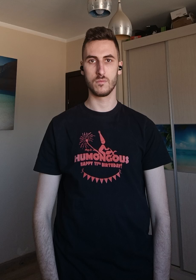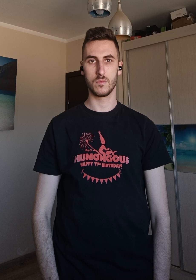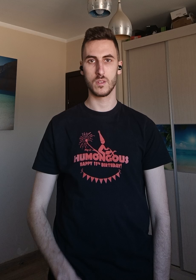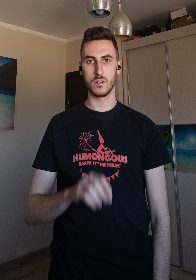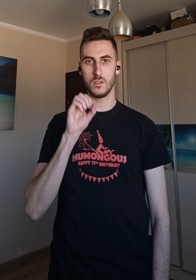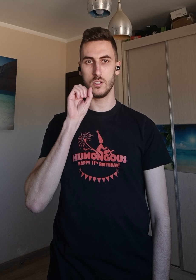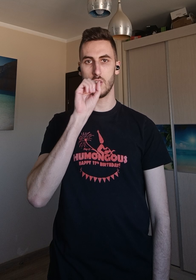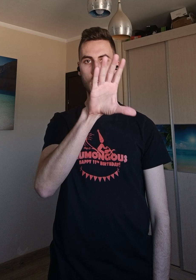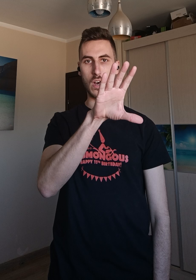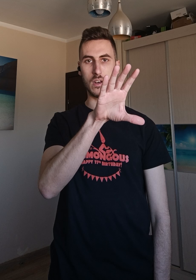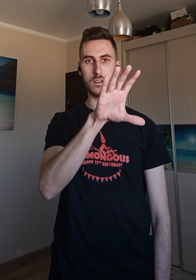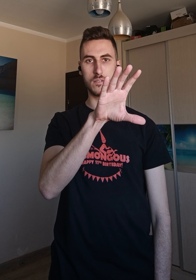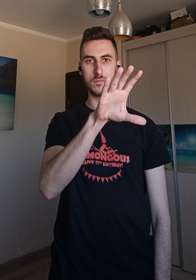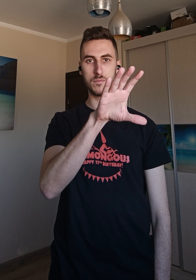לשלוח